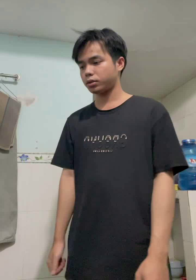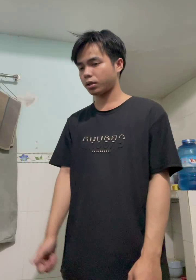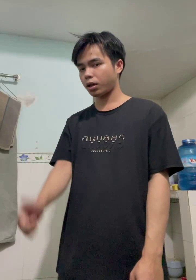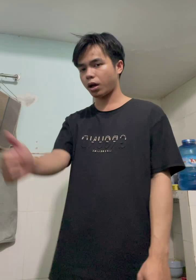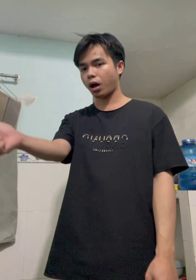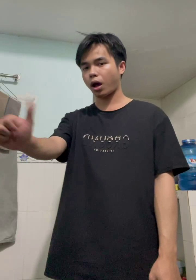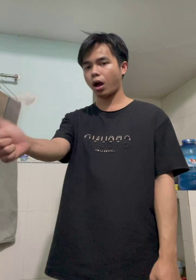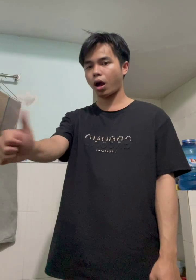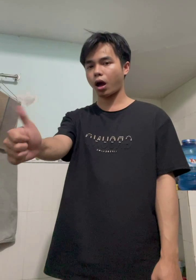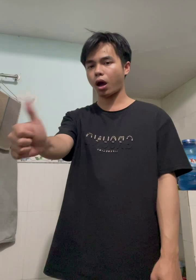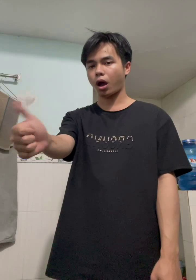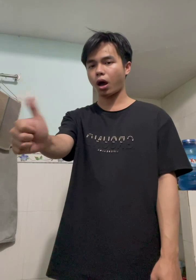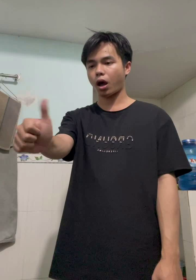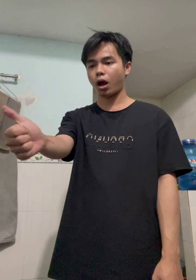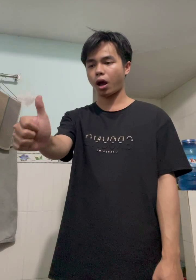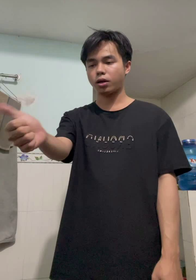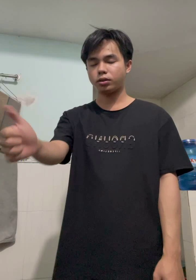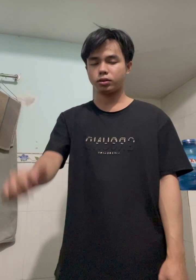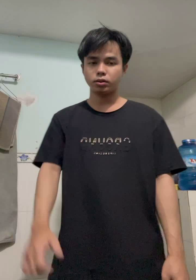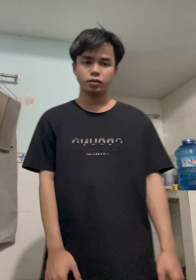ai